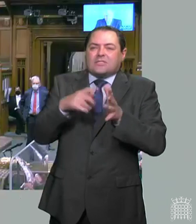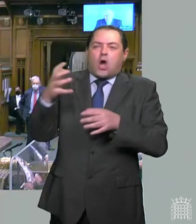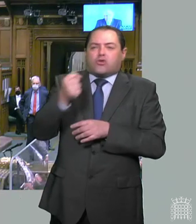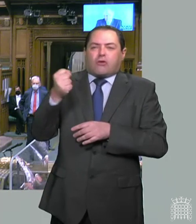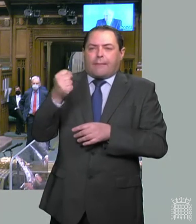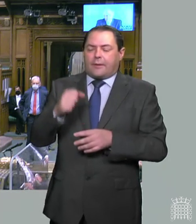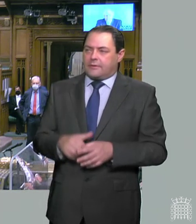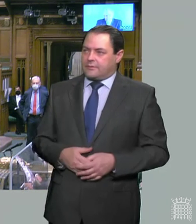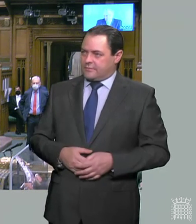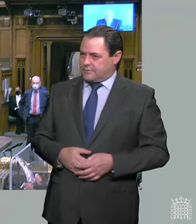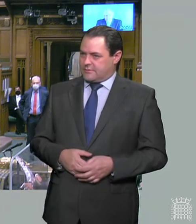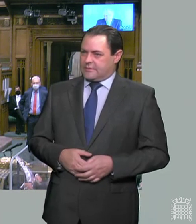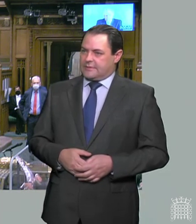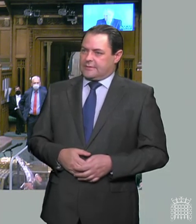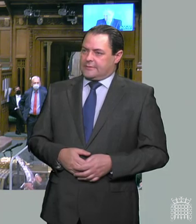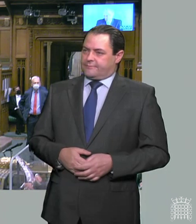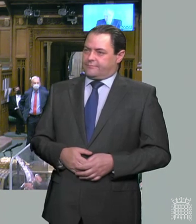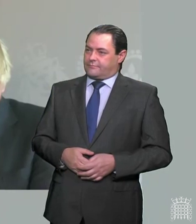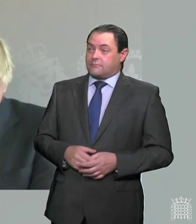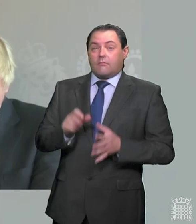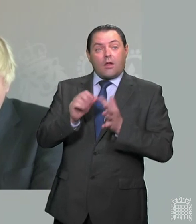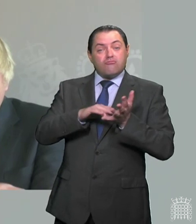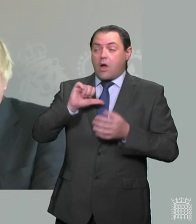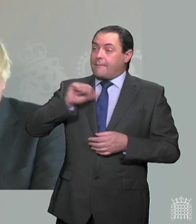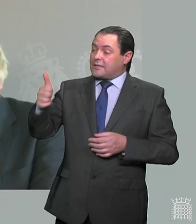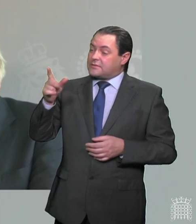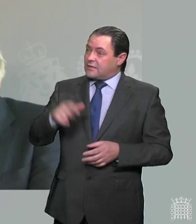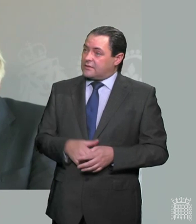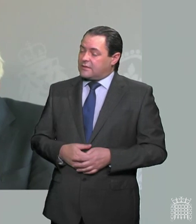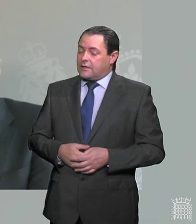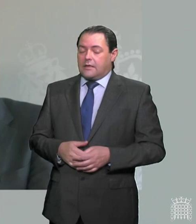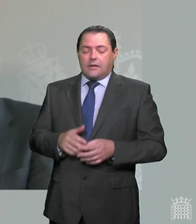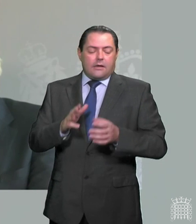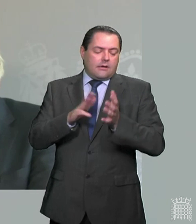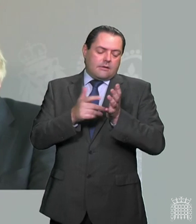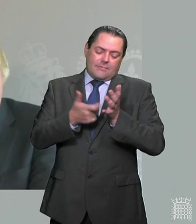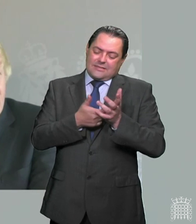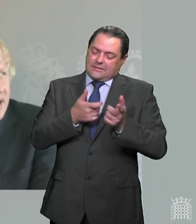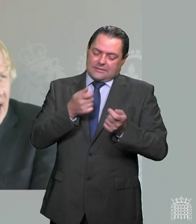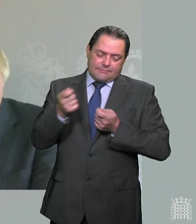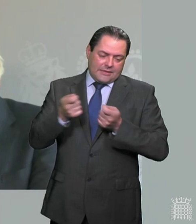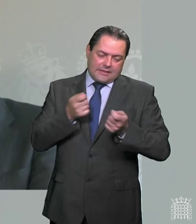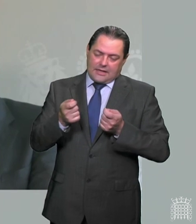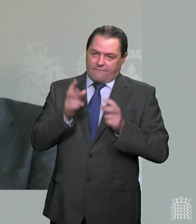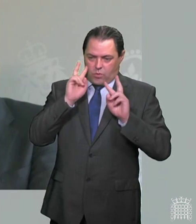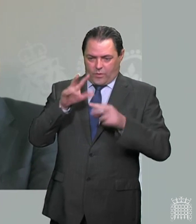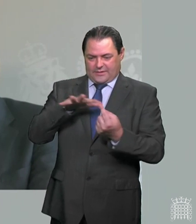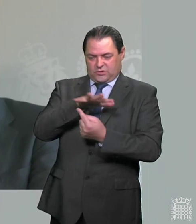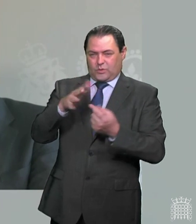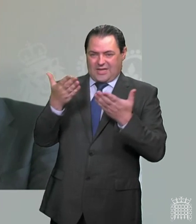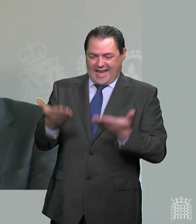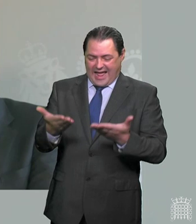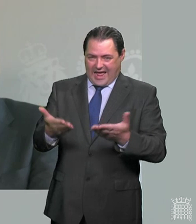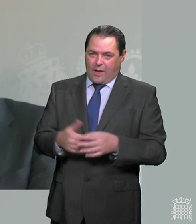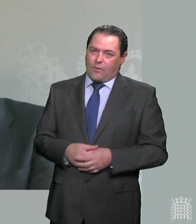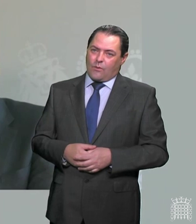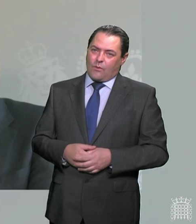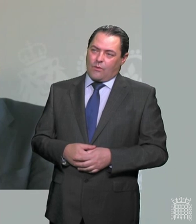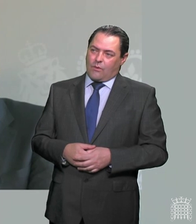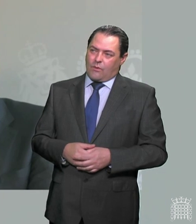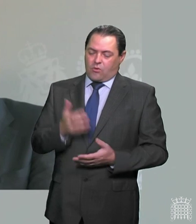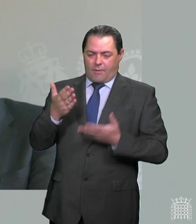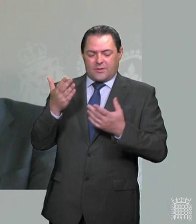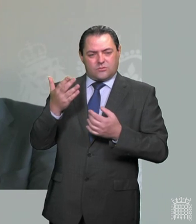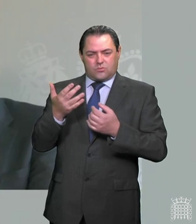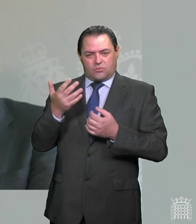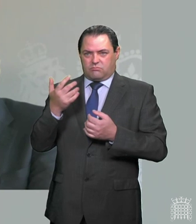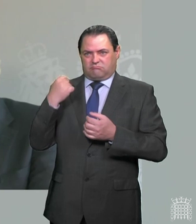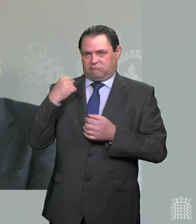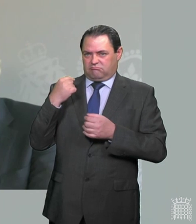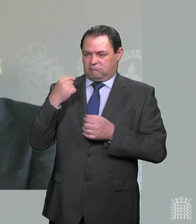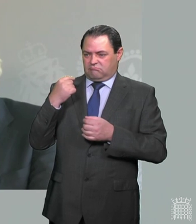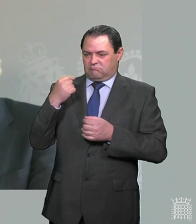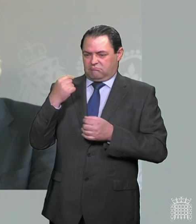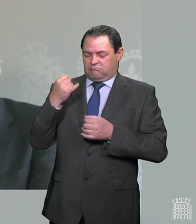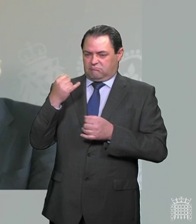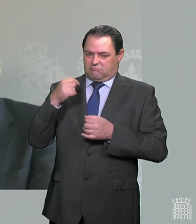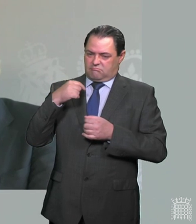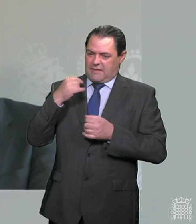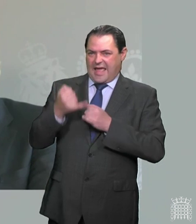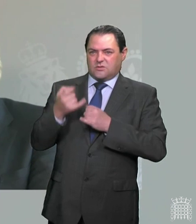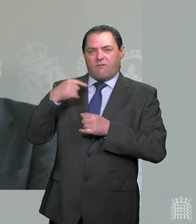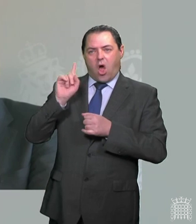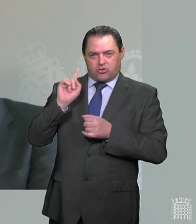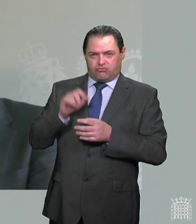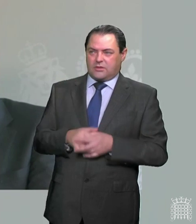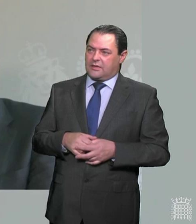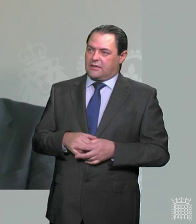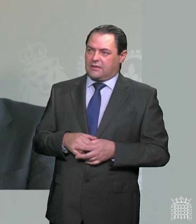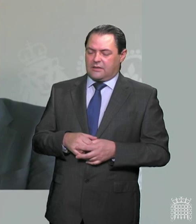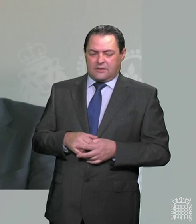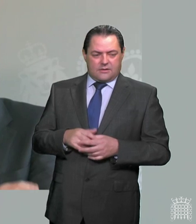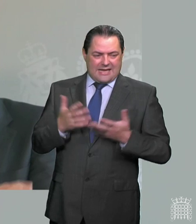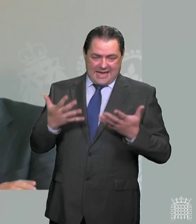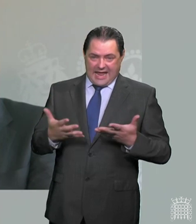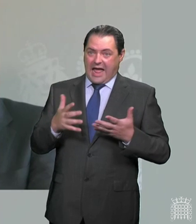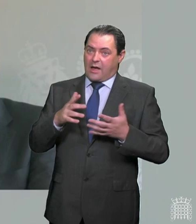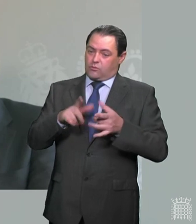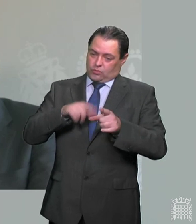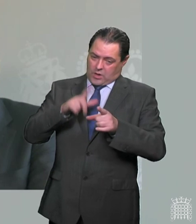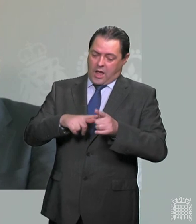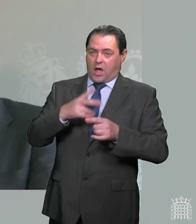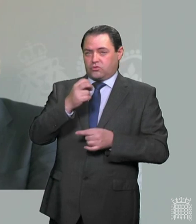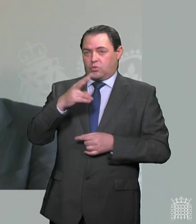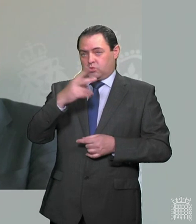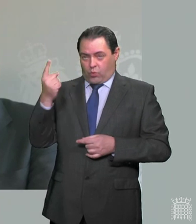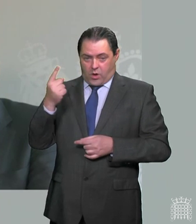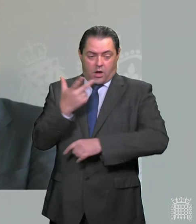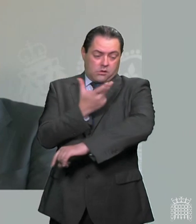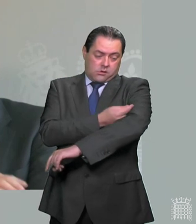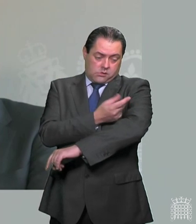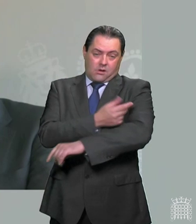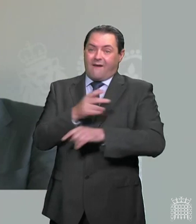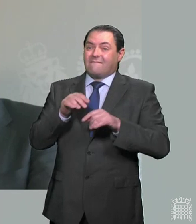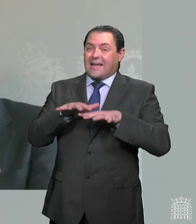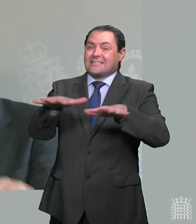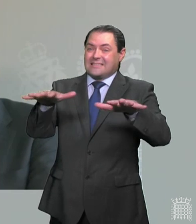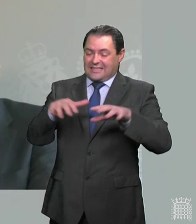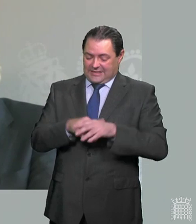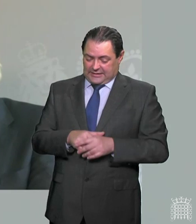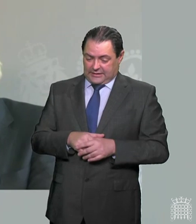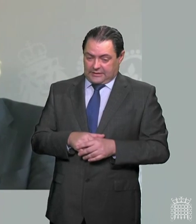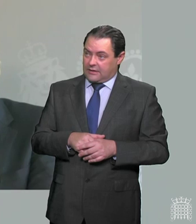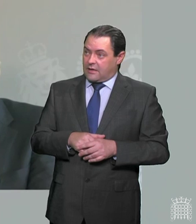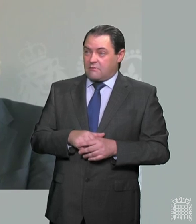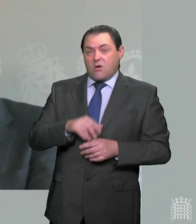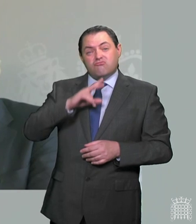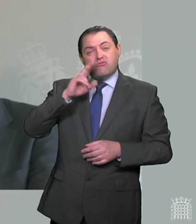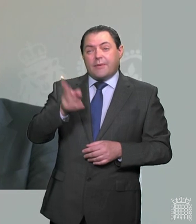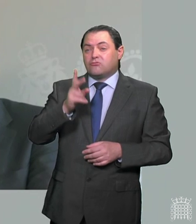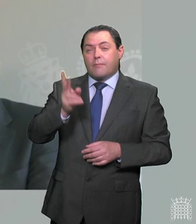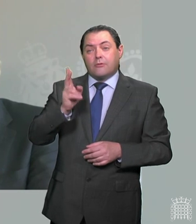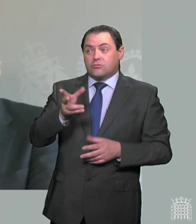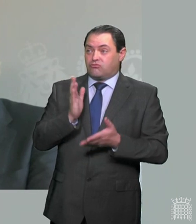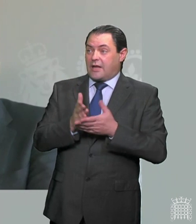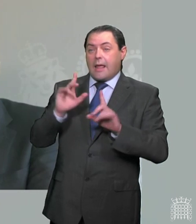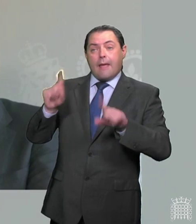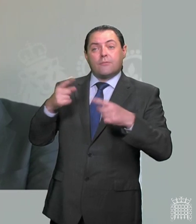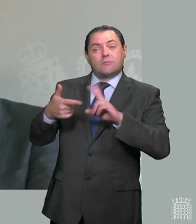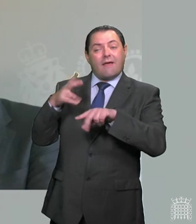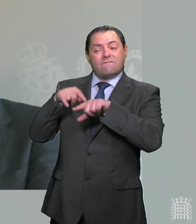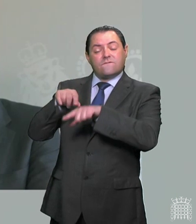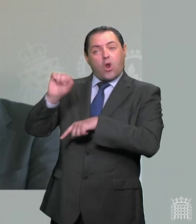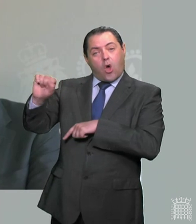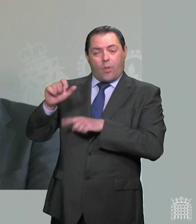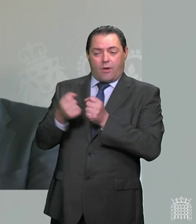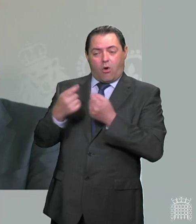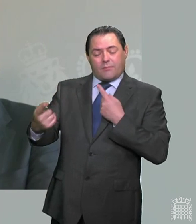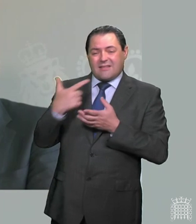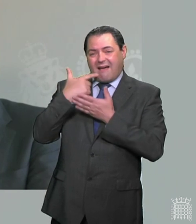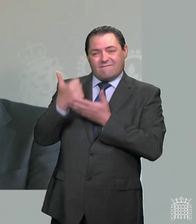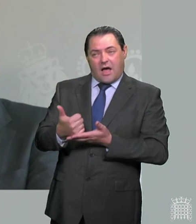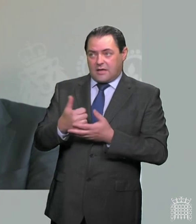Let us look at the position as it was at the end of last year, and as we come to the end of this parliamentary term let us be absolutely clear that it is thanks to the vaccine roll-out—which, by the way, I never tire of repeating, would have been impossible if we had followed the right honourable and learned